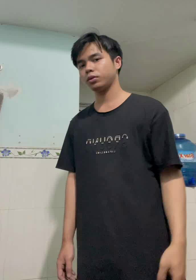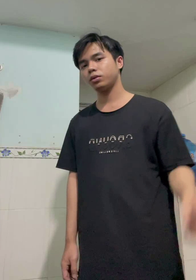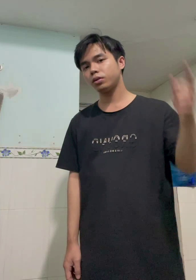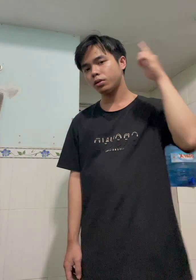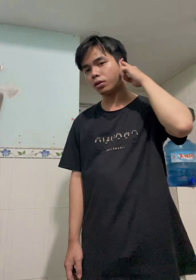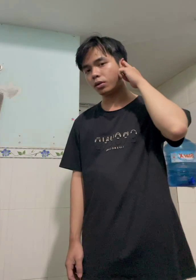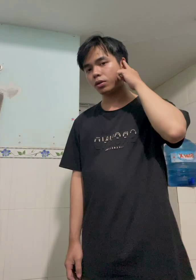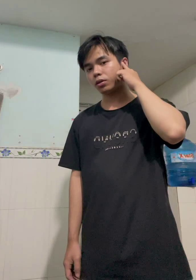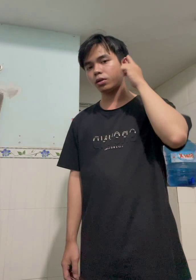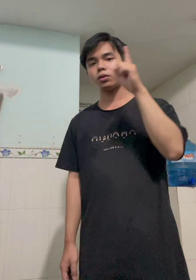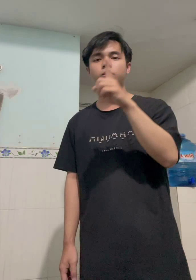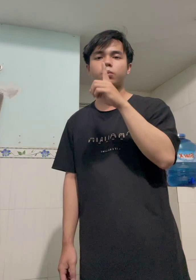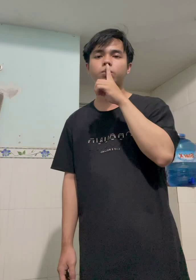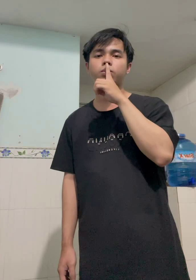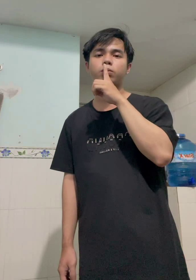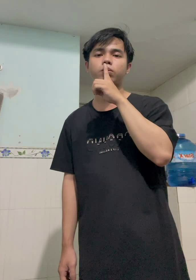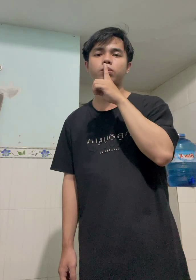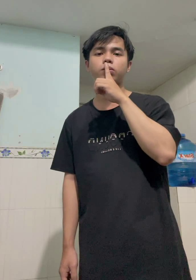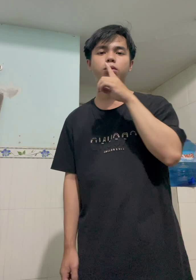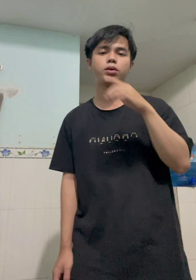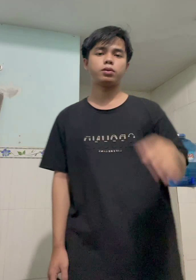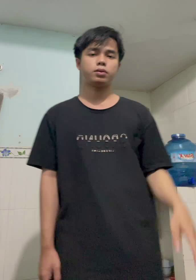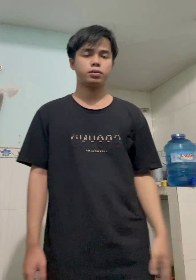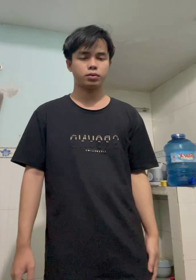diec